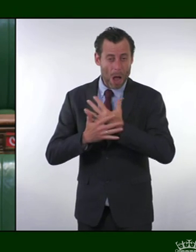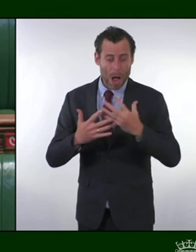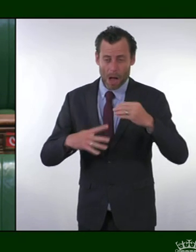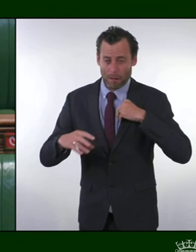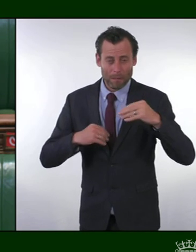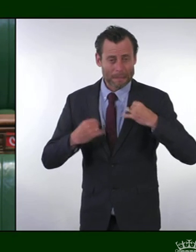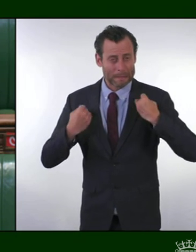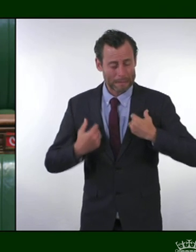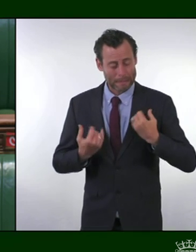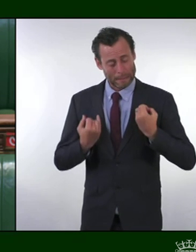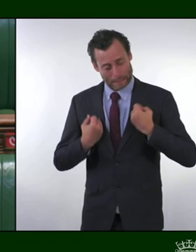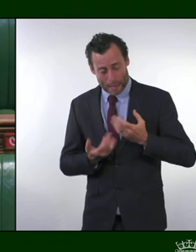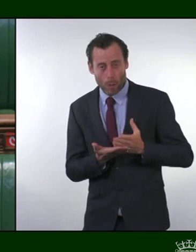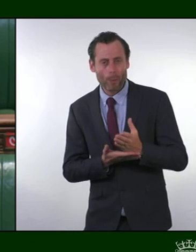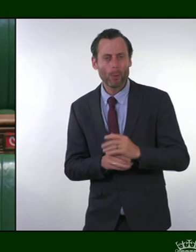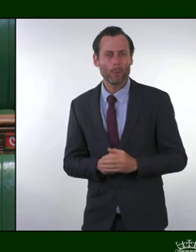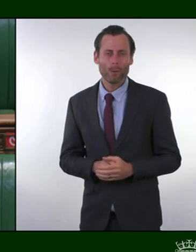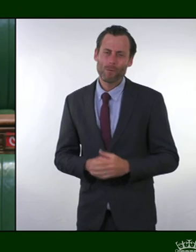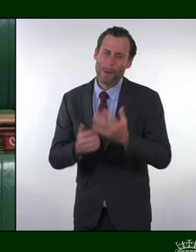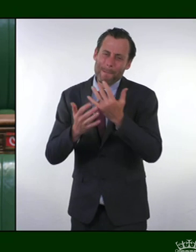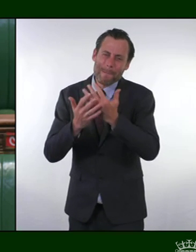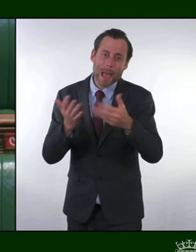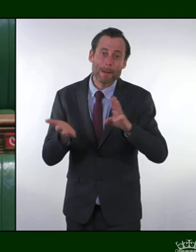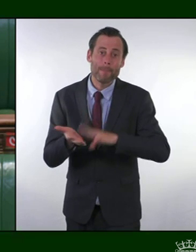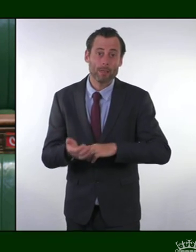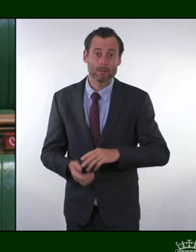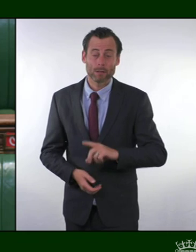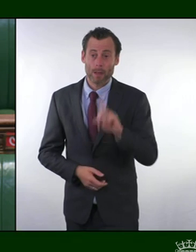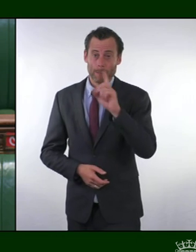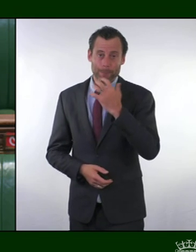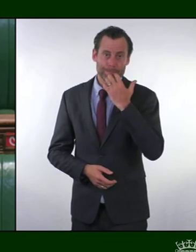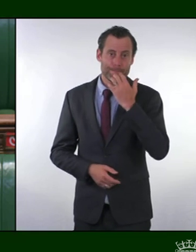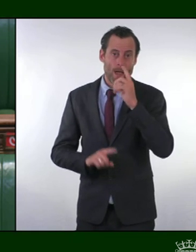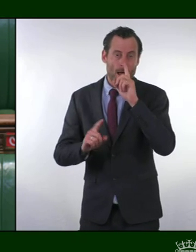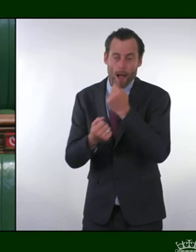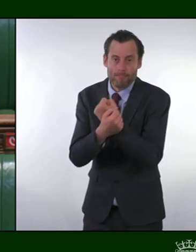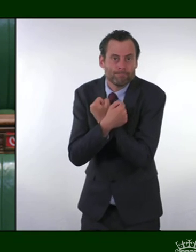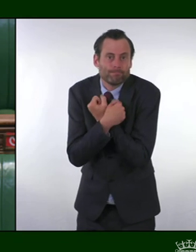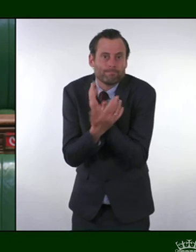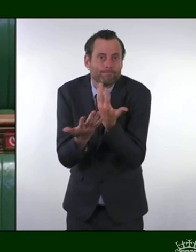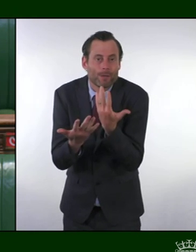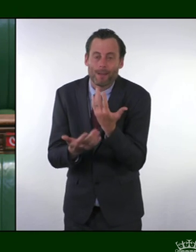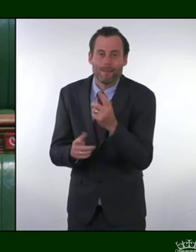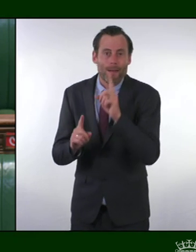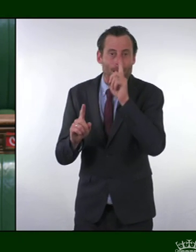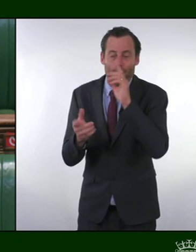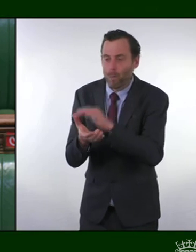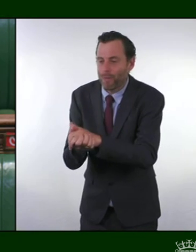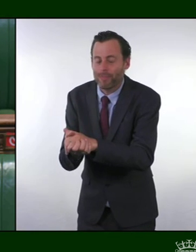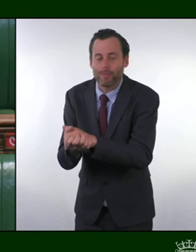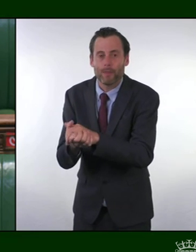For many months, people have had to go without being able to embrace their loved ones or even to say goodbye.